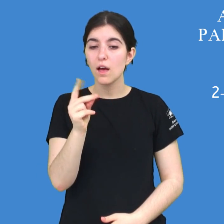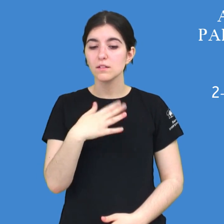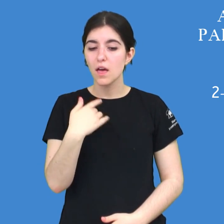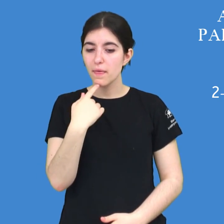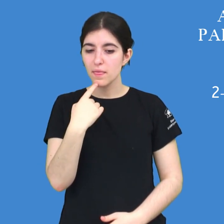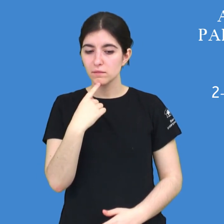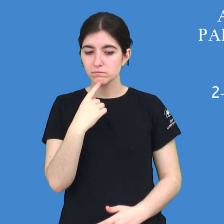querer decir